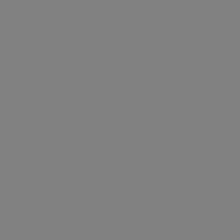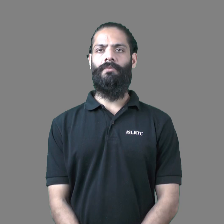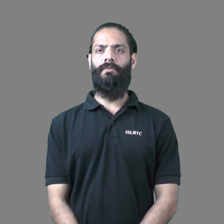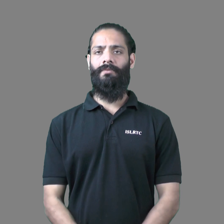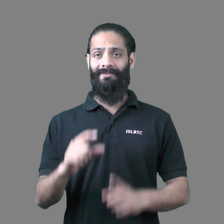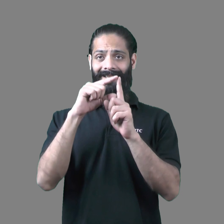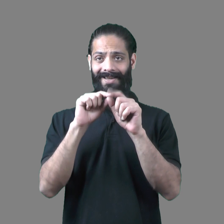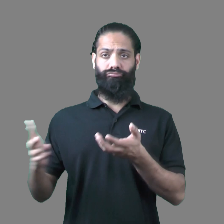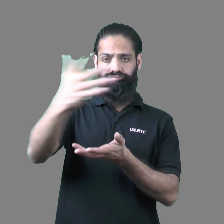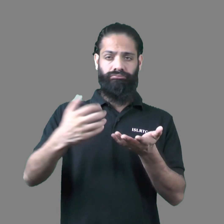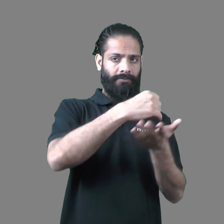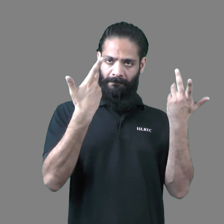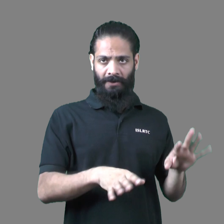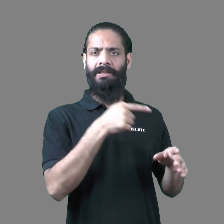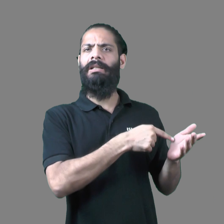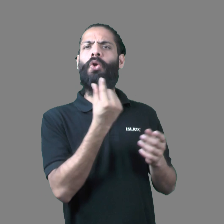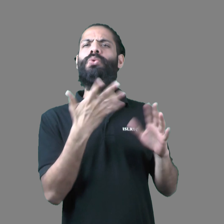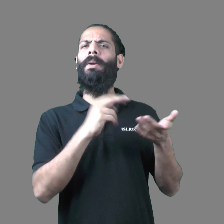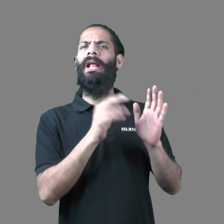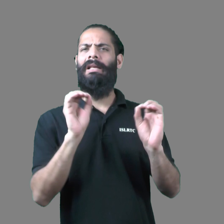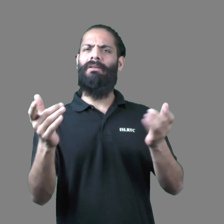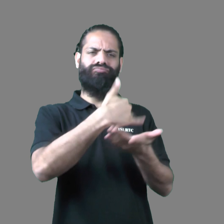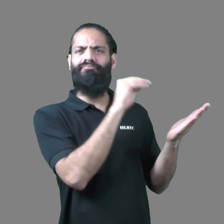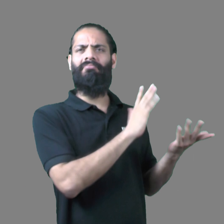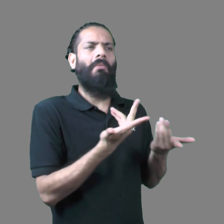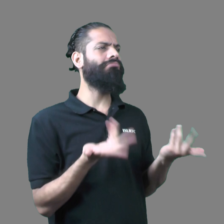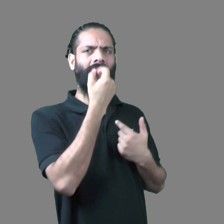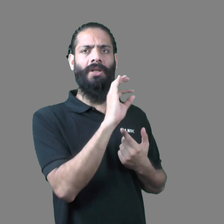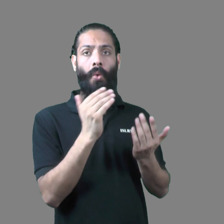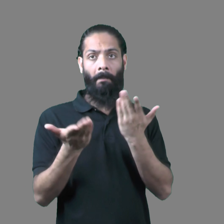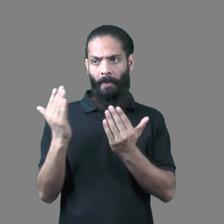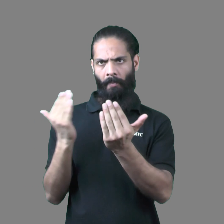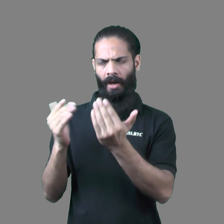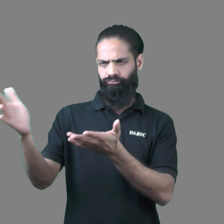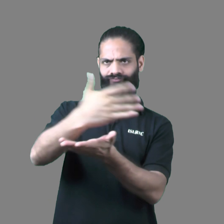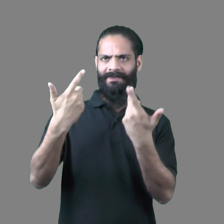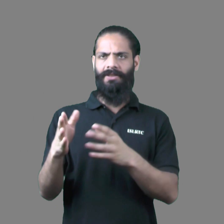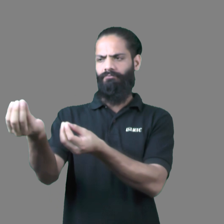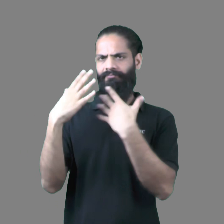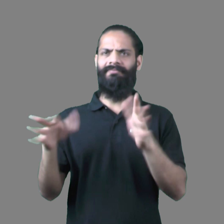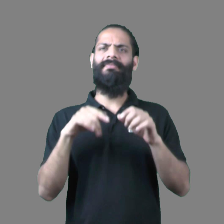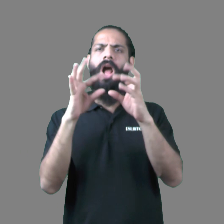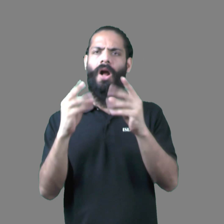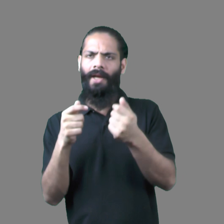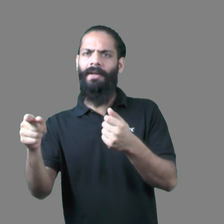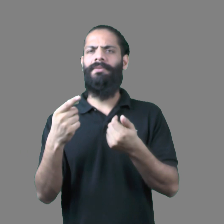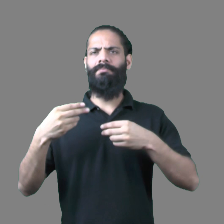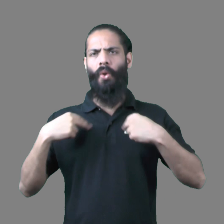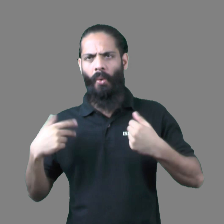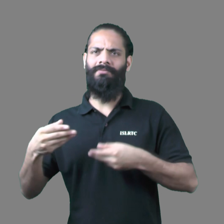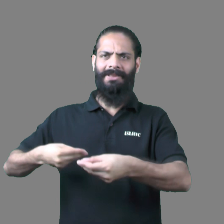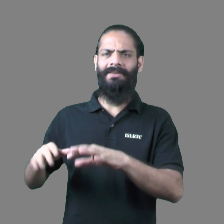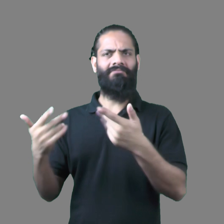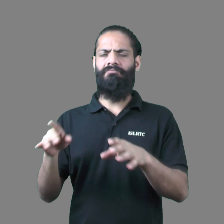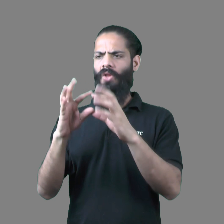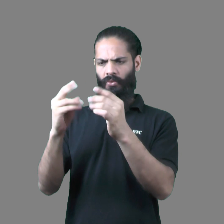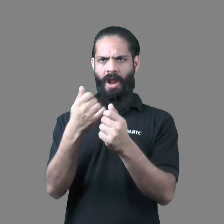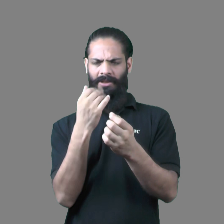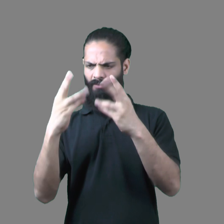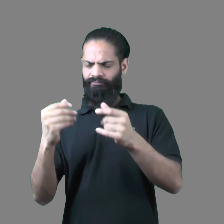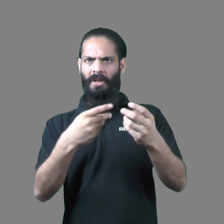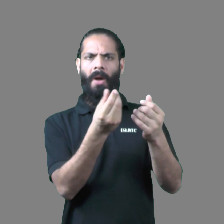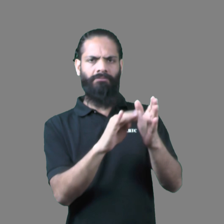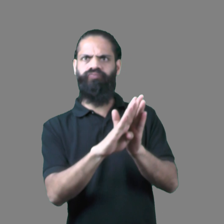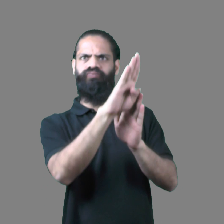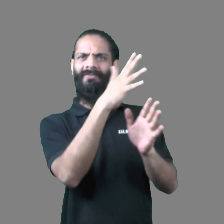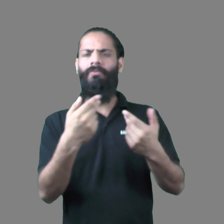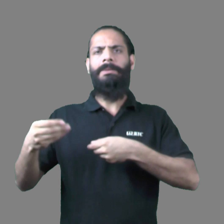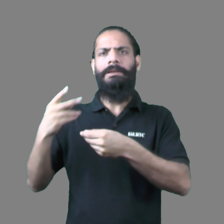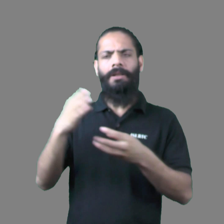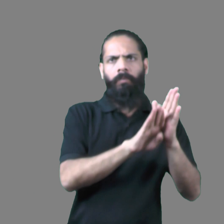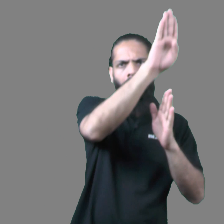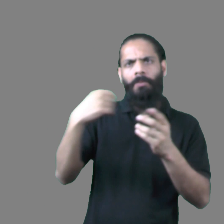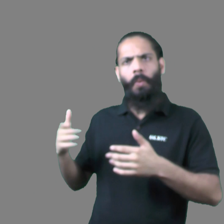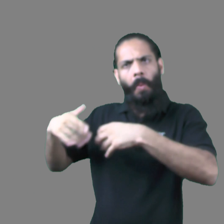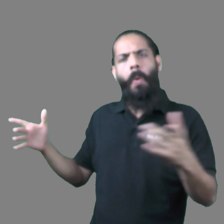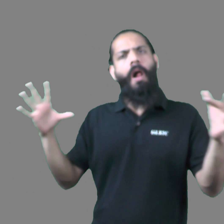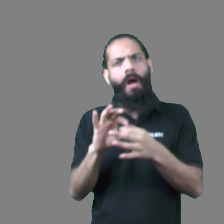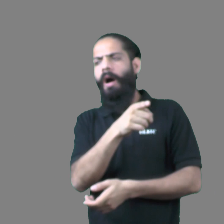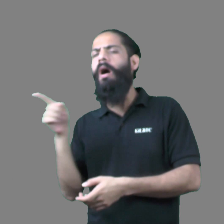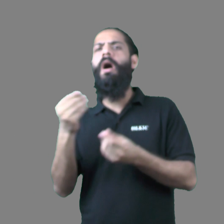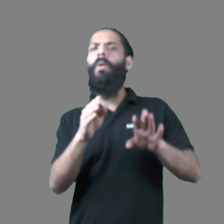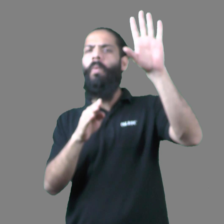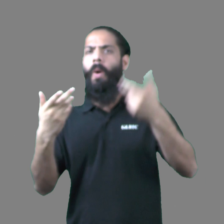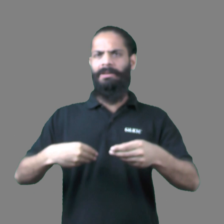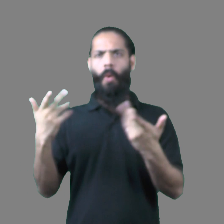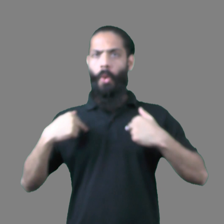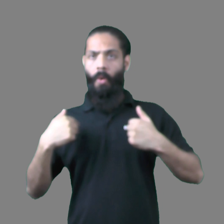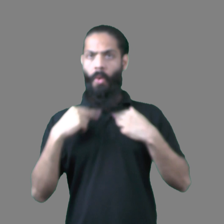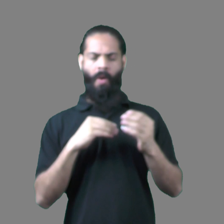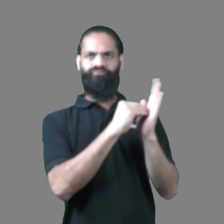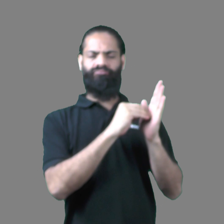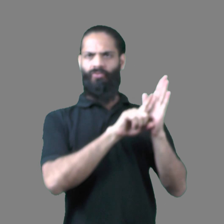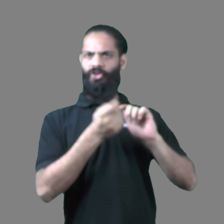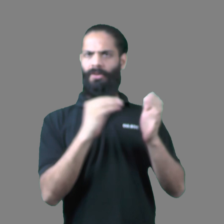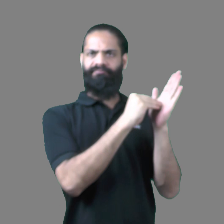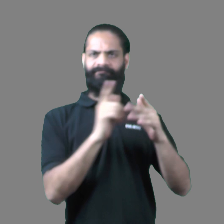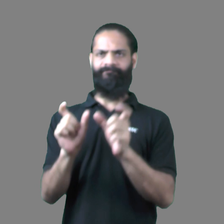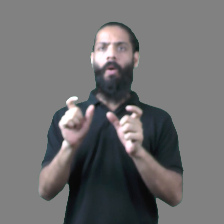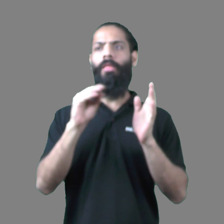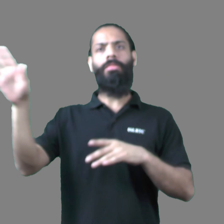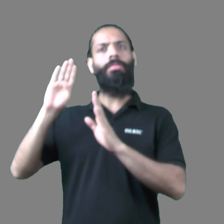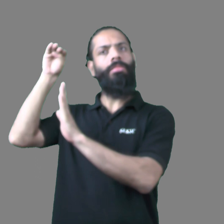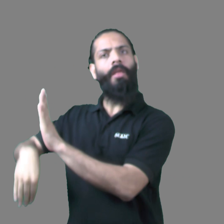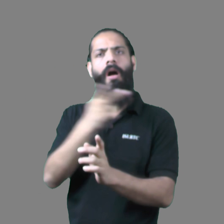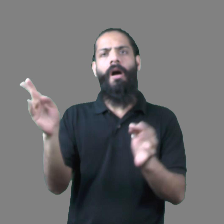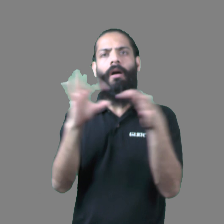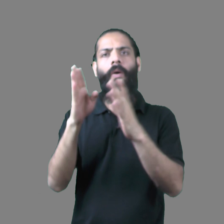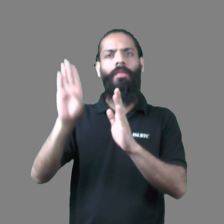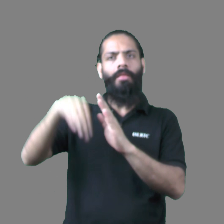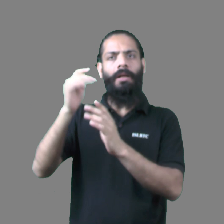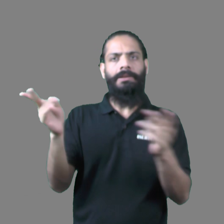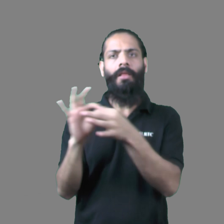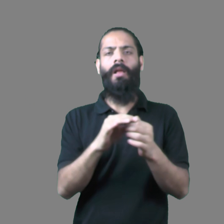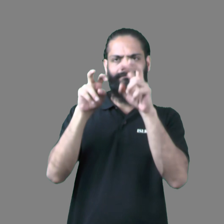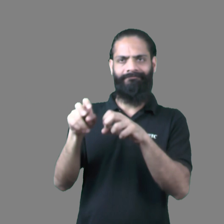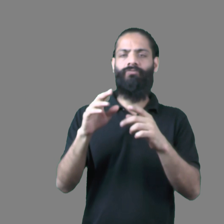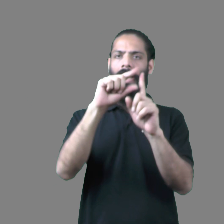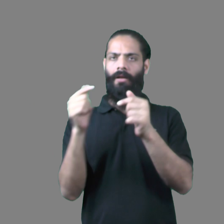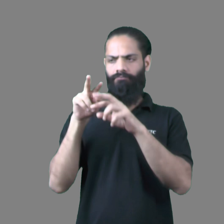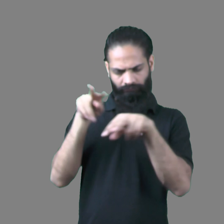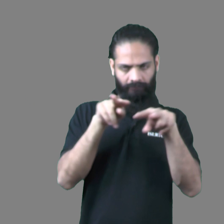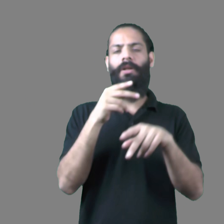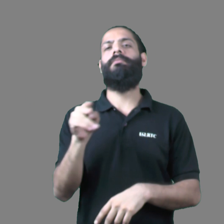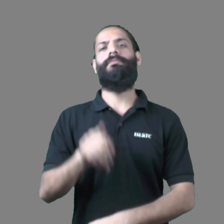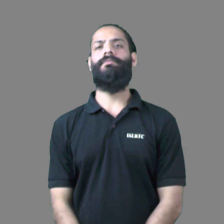Data Analysis